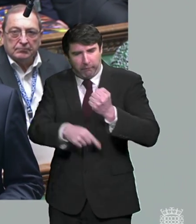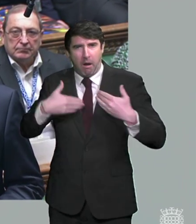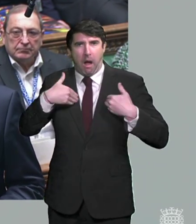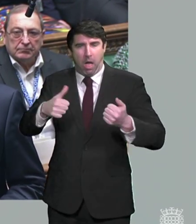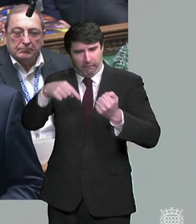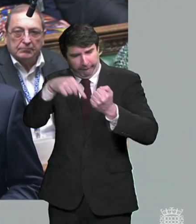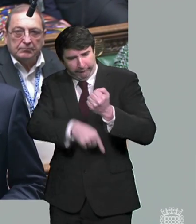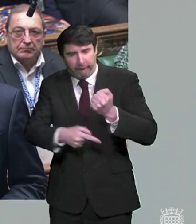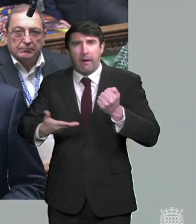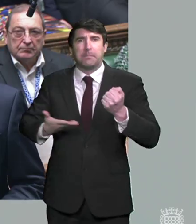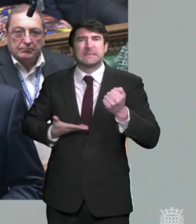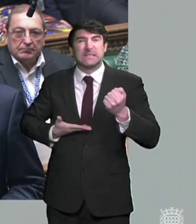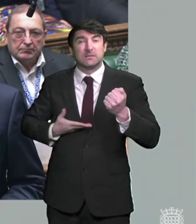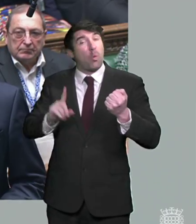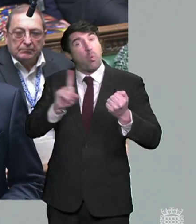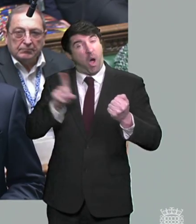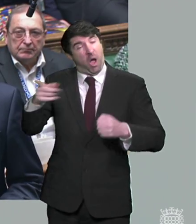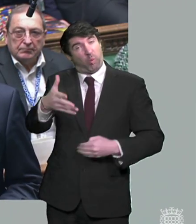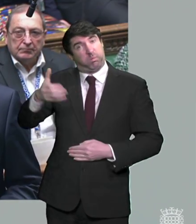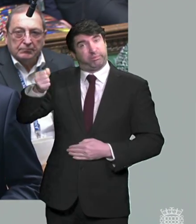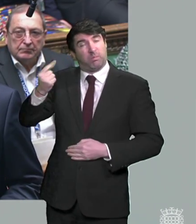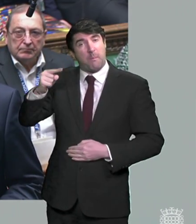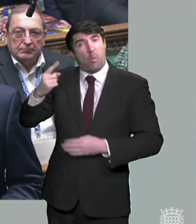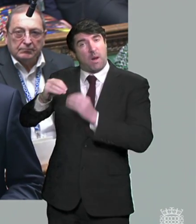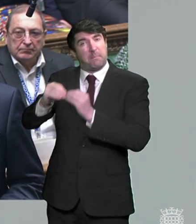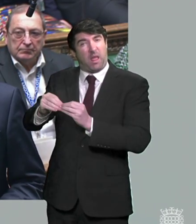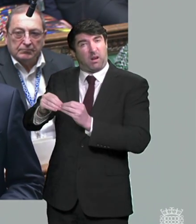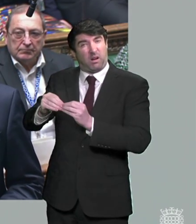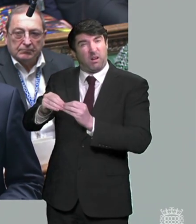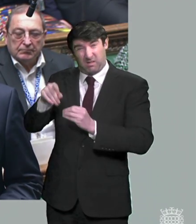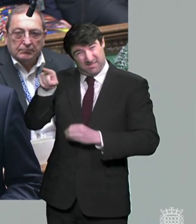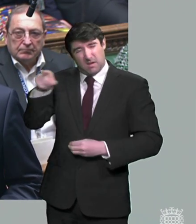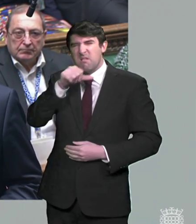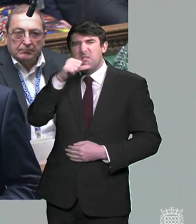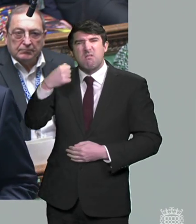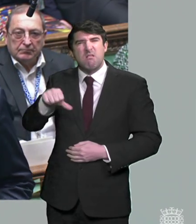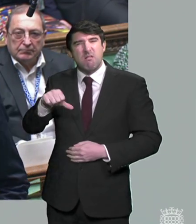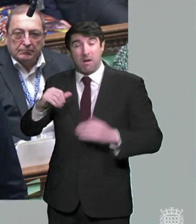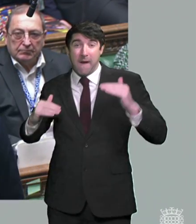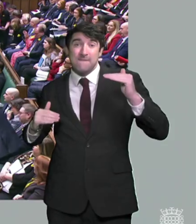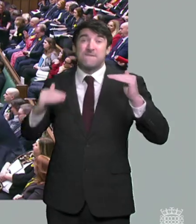What will he do to compensate the people of Wales for the paltry levelling-up funding that is no match for European funding?